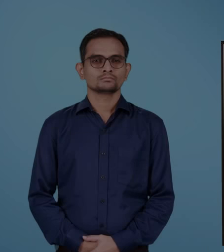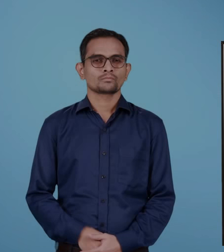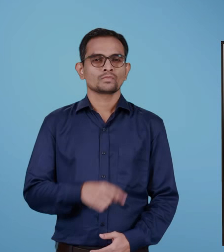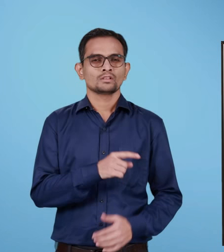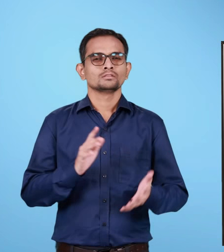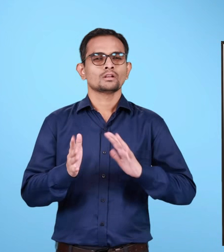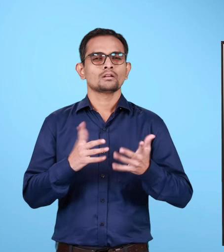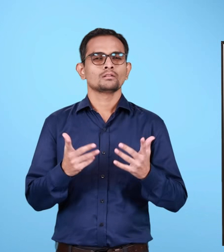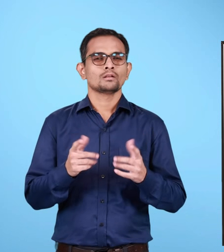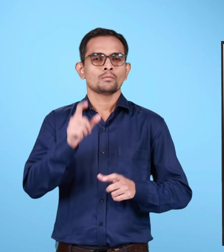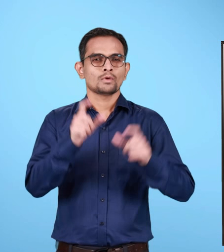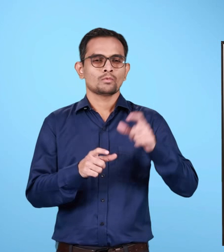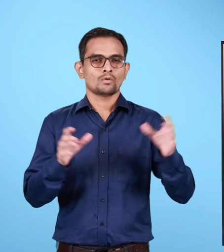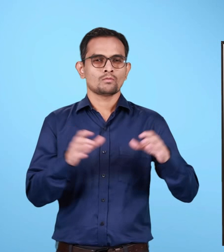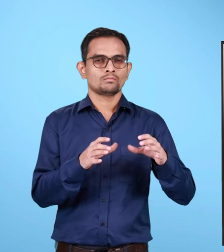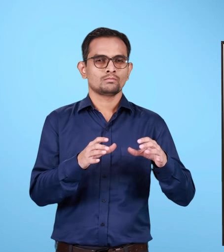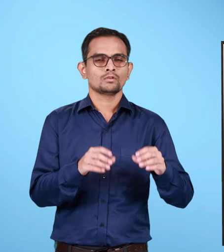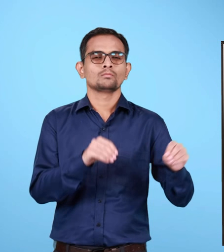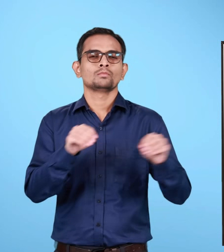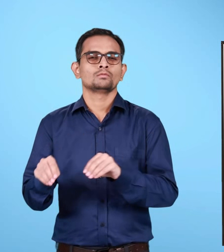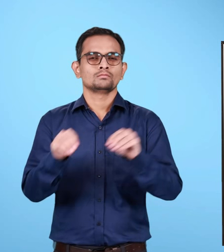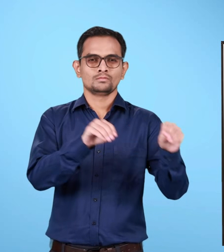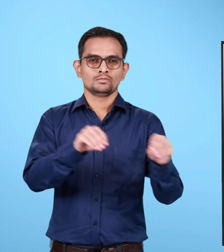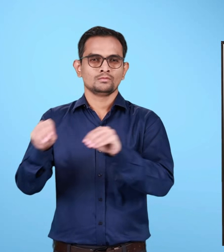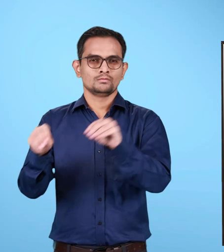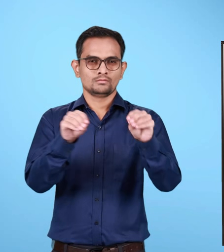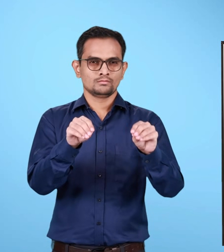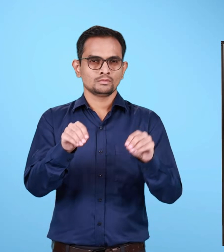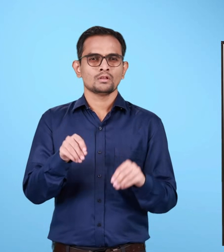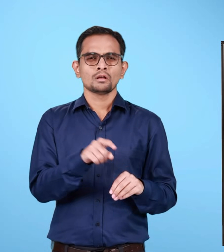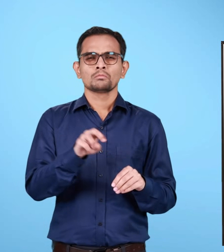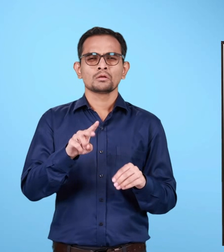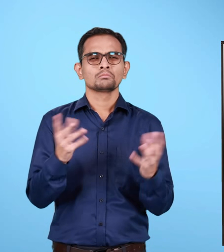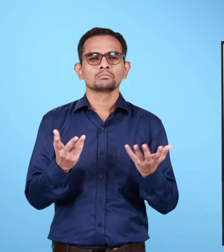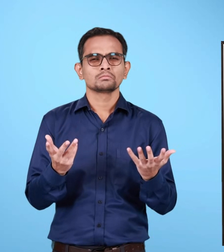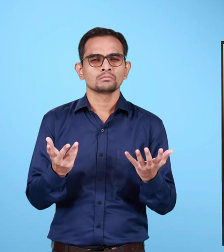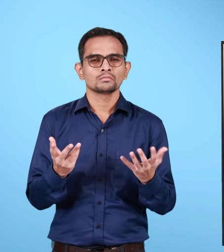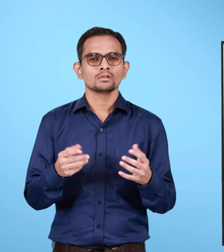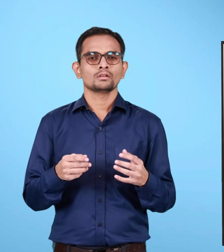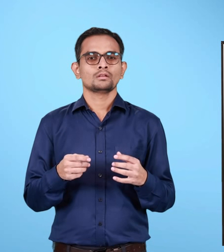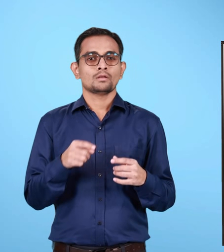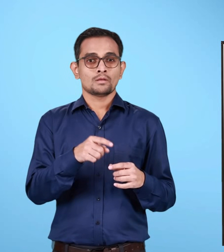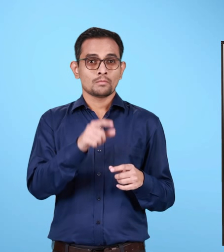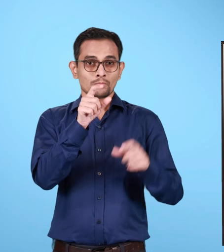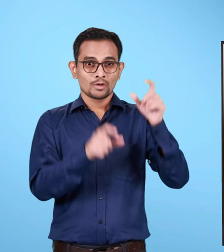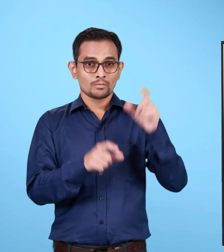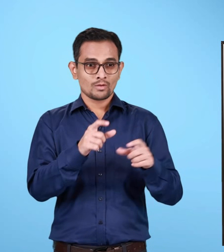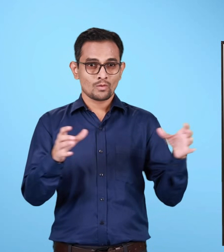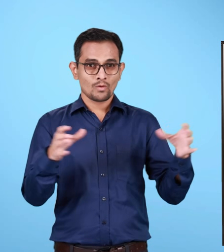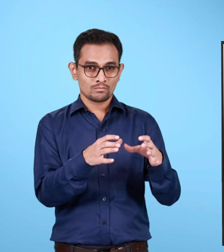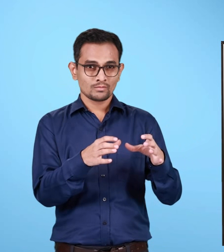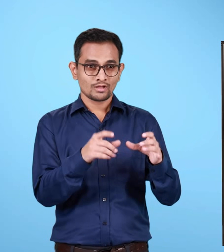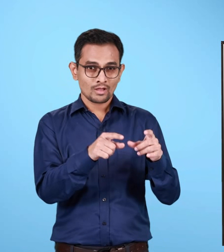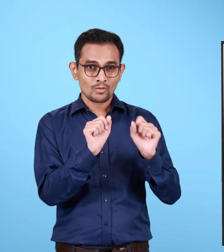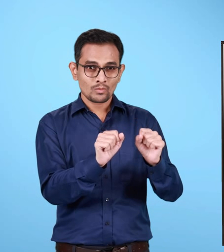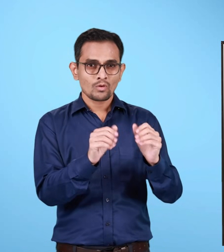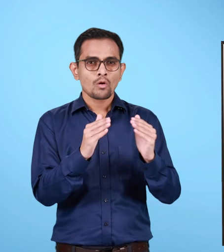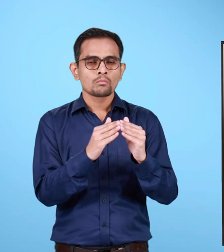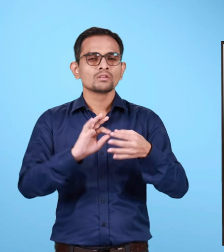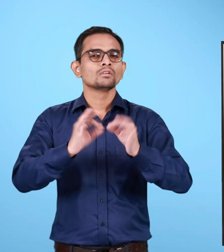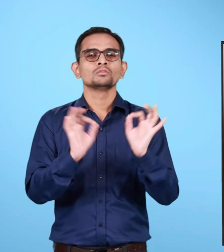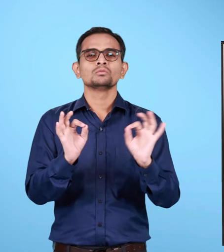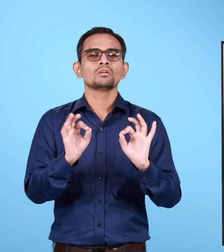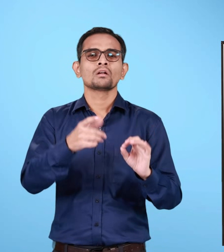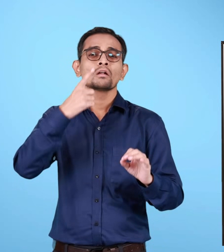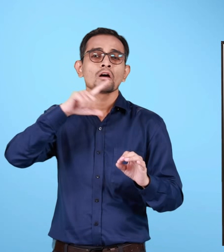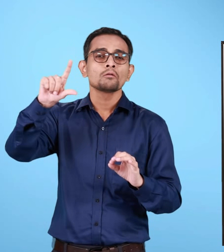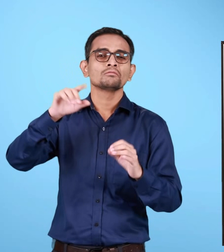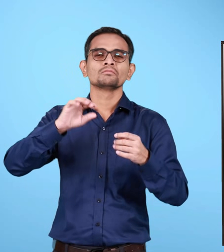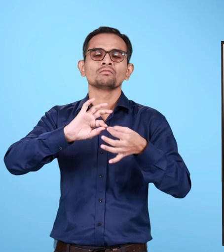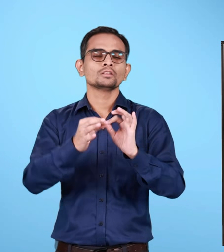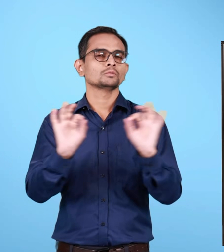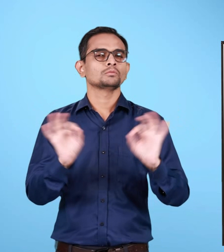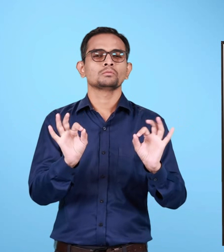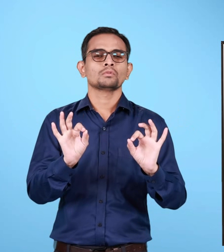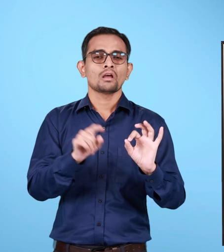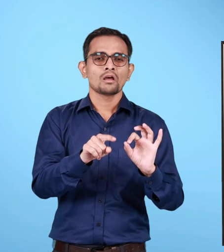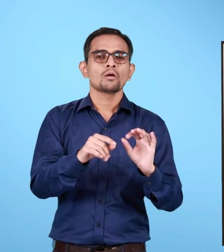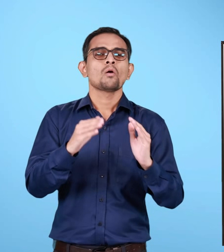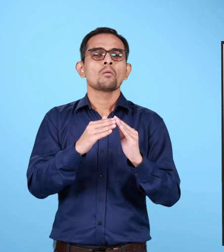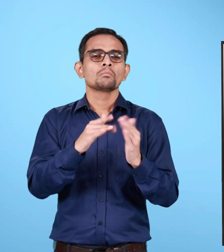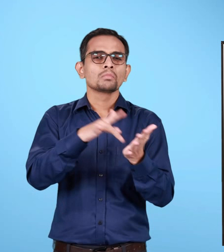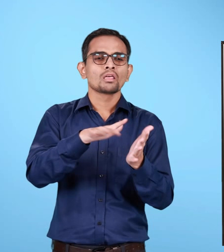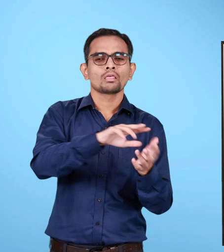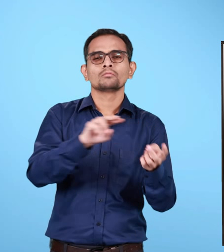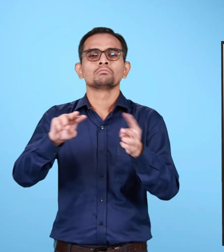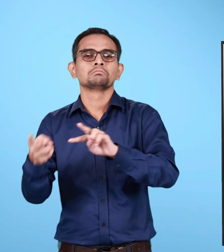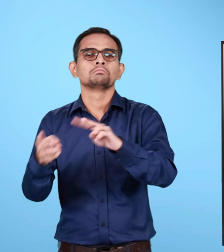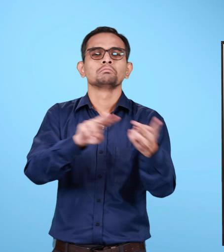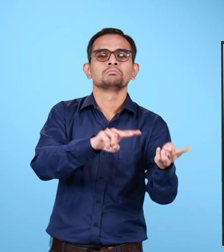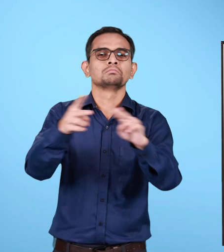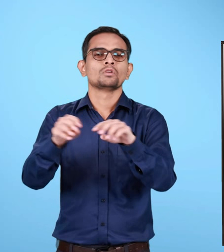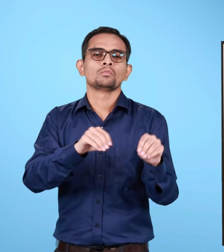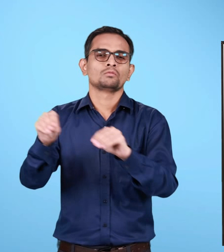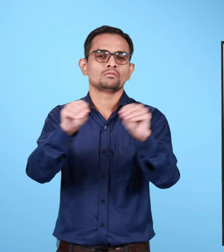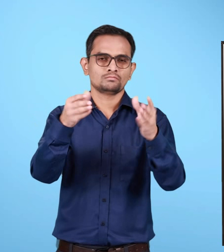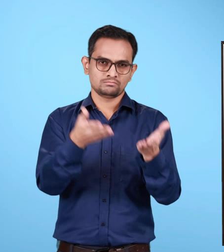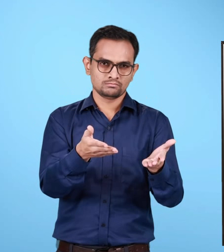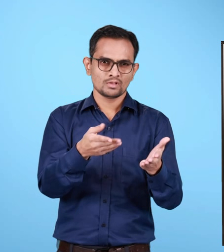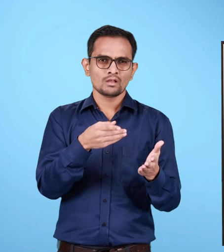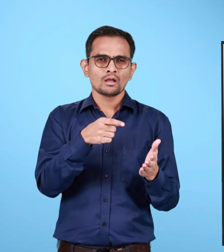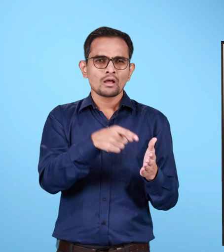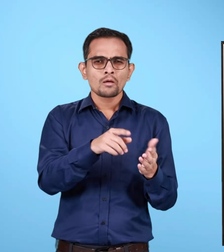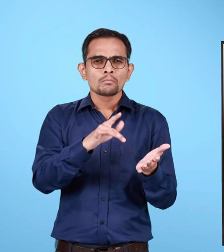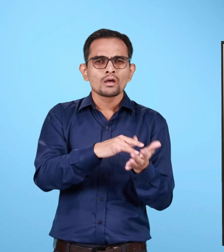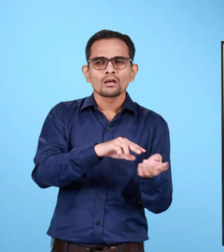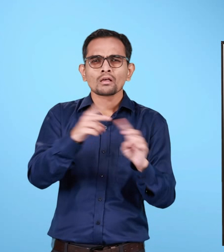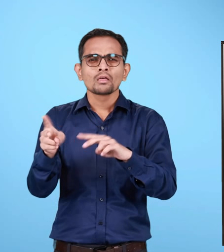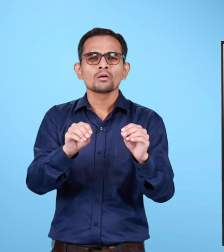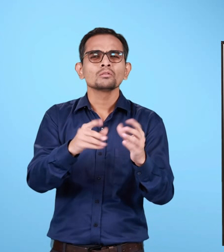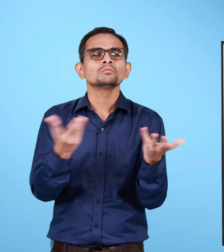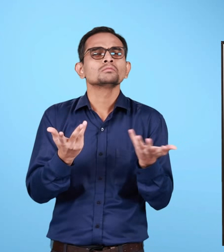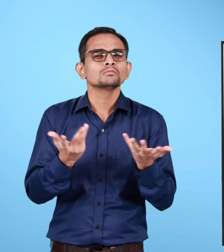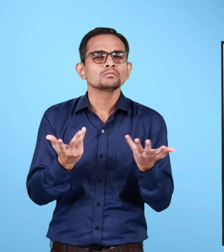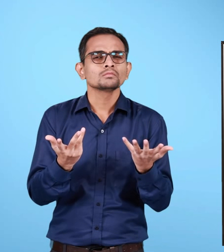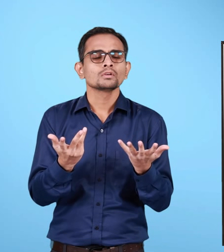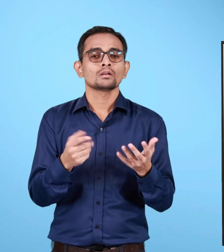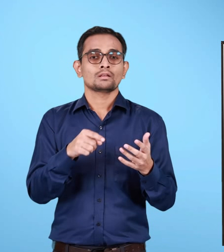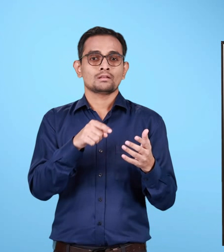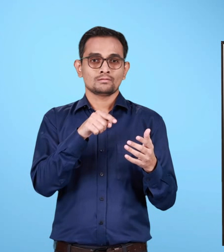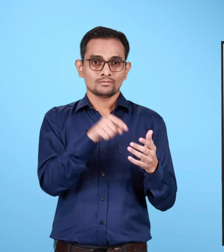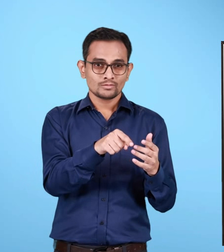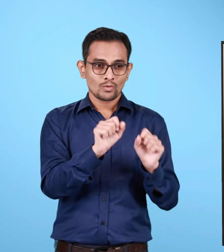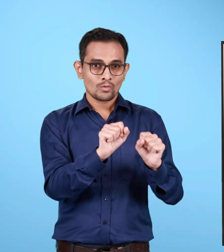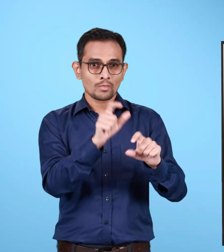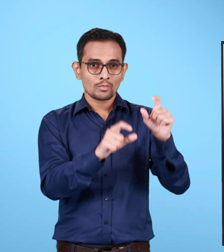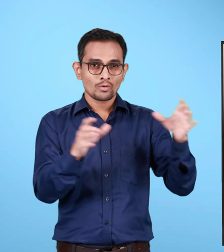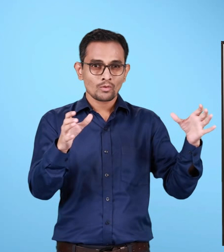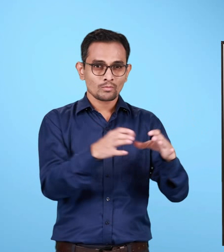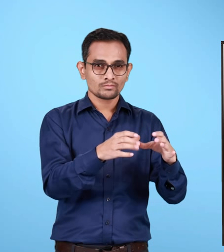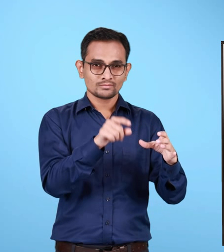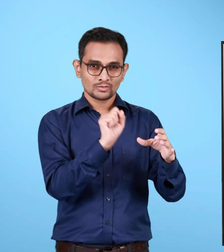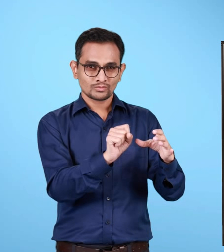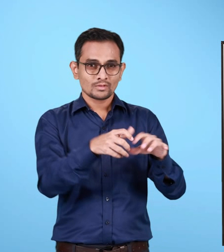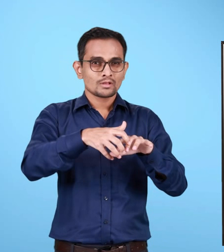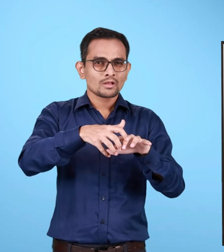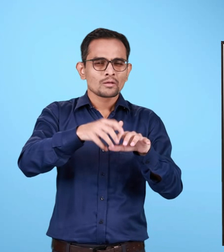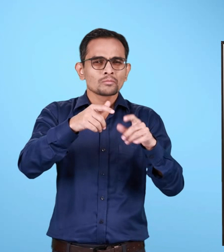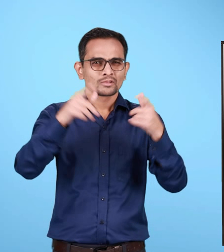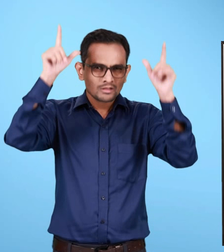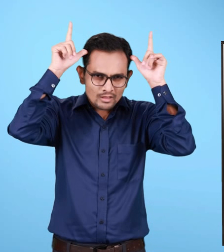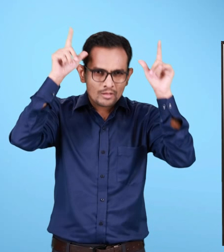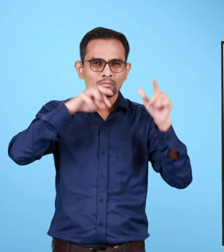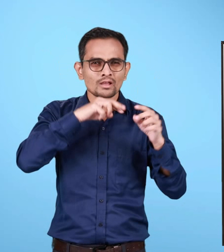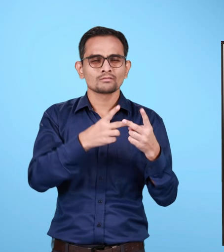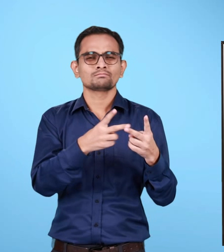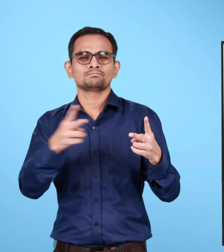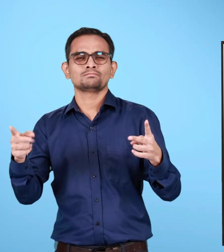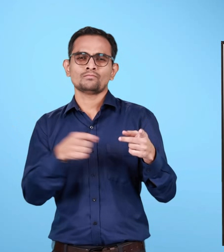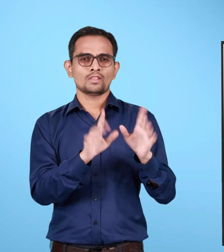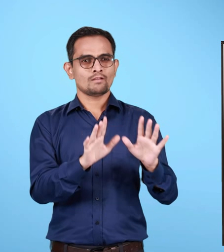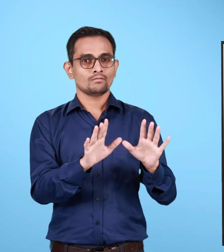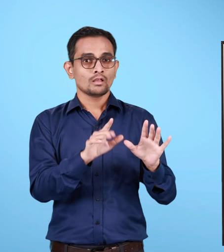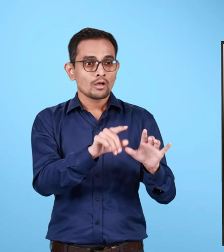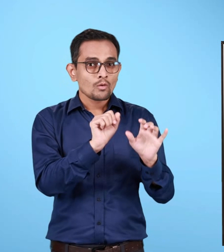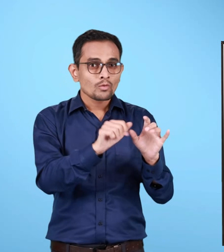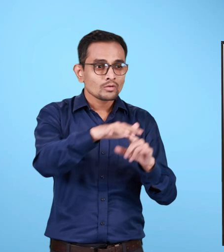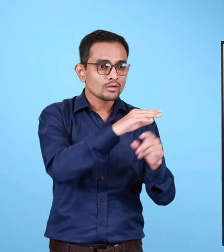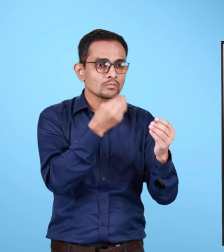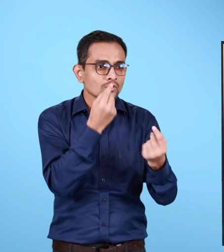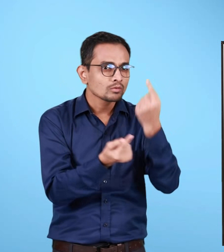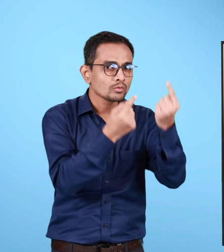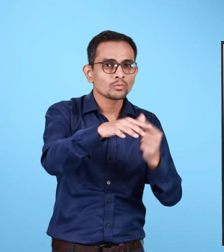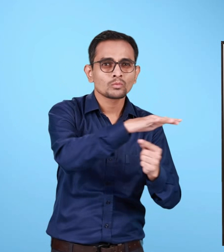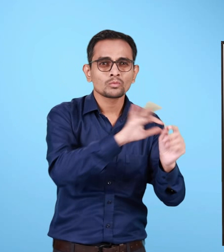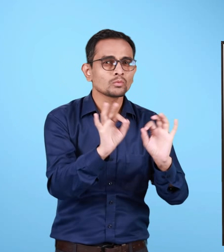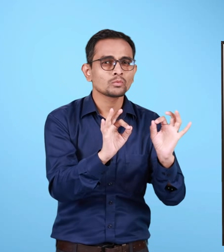Nomads, nomadic tribe This sign refers to nomads or nomadic tribes. Nomads are groups of people who do not have a permanent home or do not stay in one place. Instead, they move from place to place, for various reasons such as